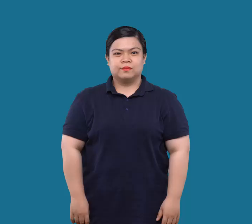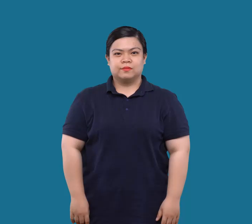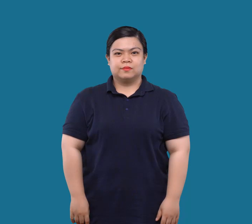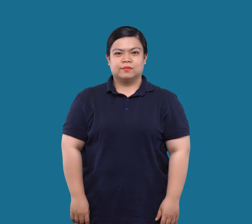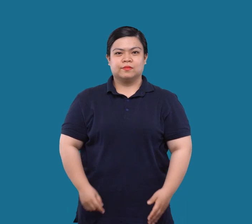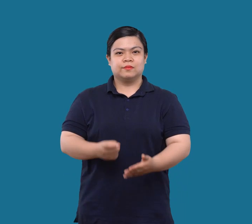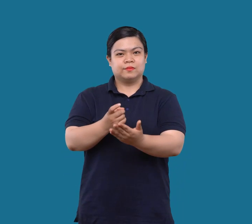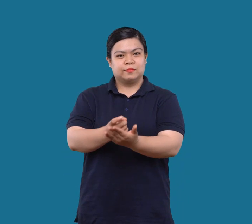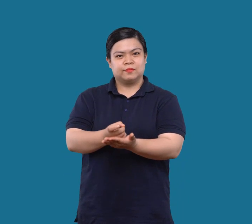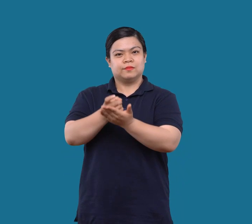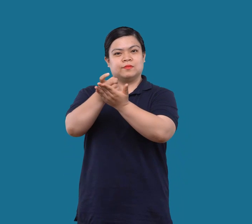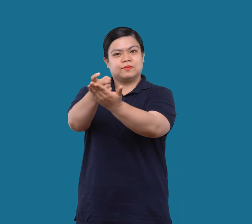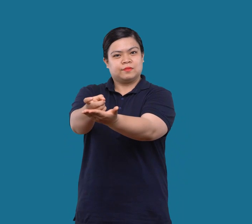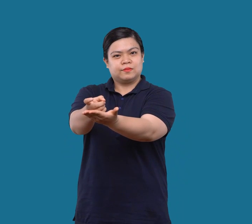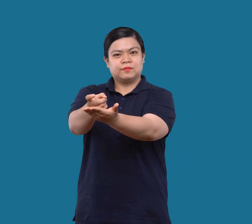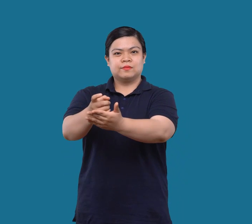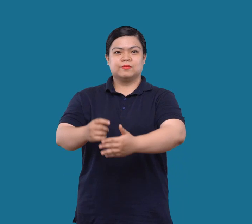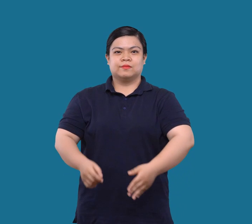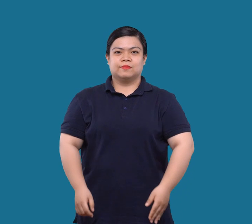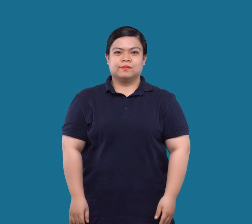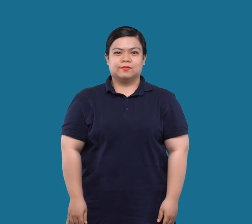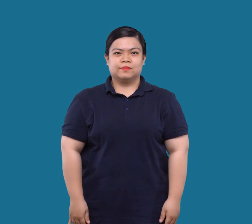đề nghị